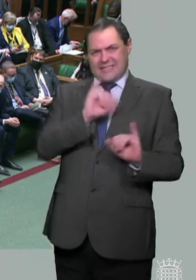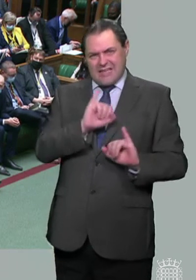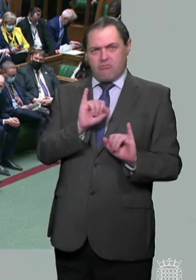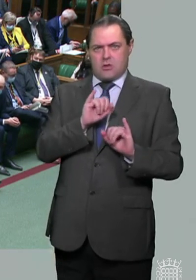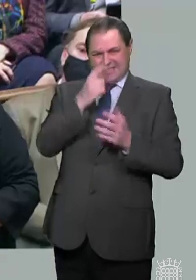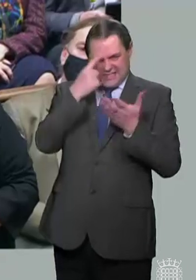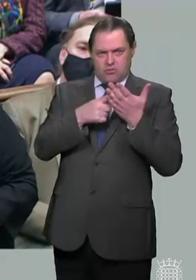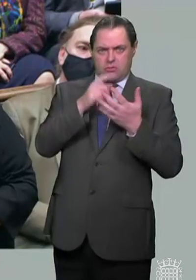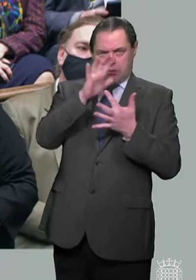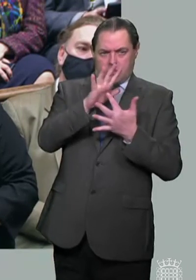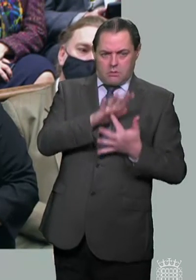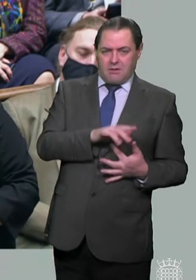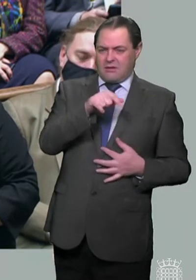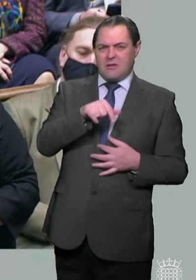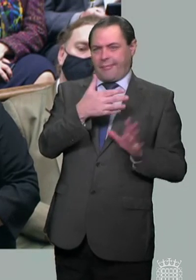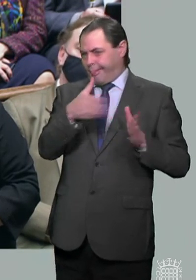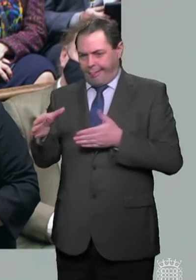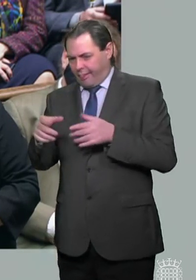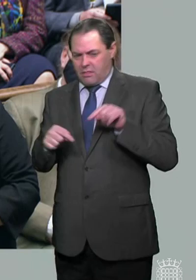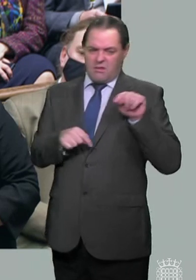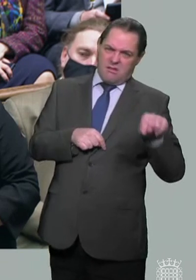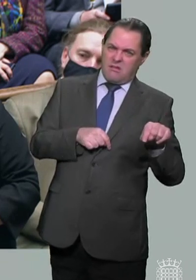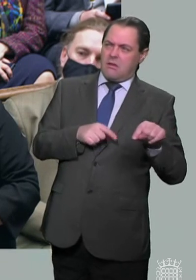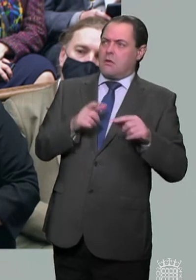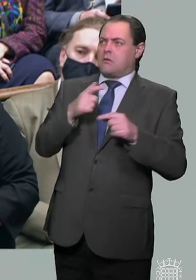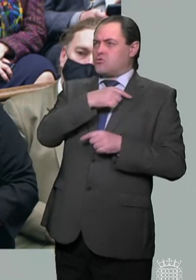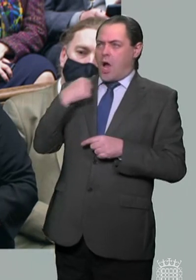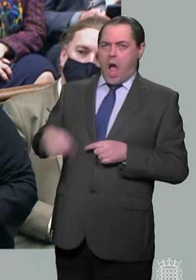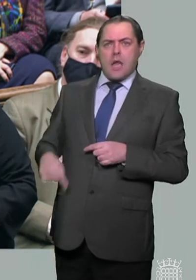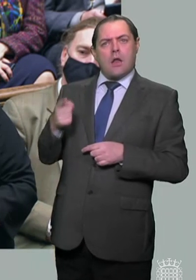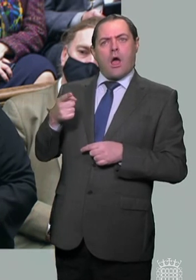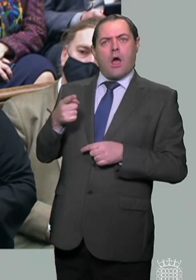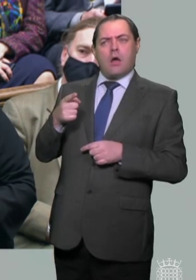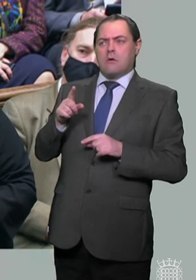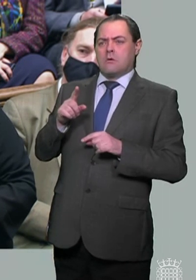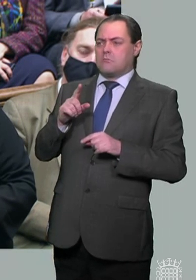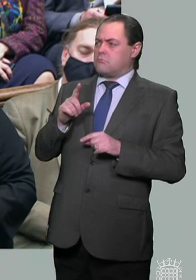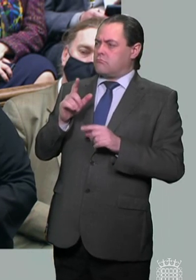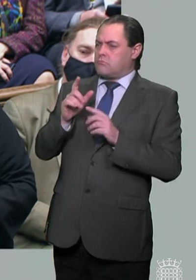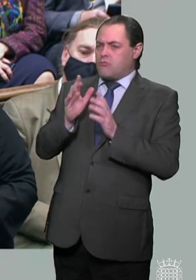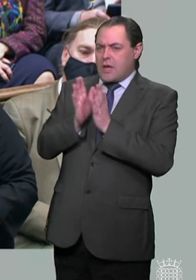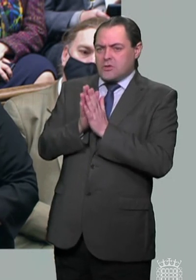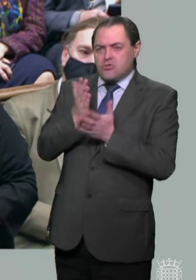We all know that the Chinese Government deny basic human rights to China’s minority religious communities.